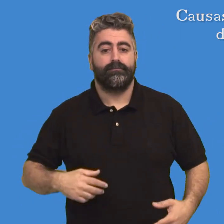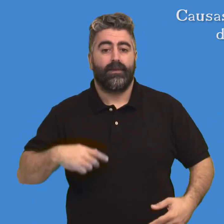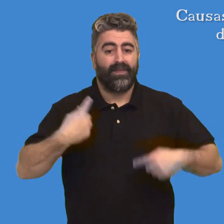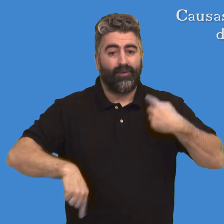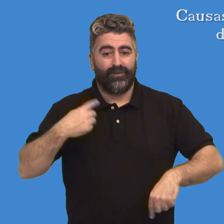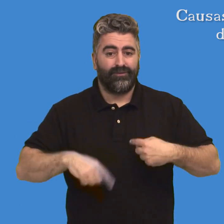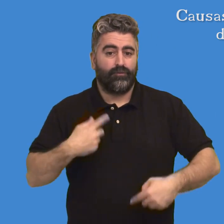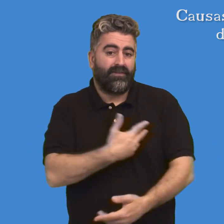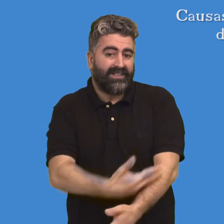circulación